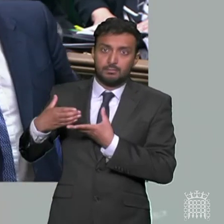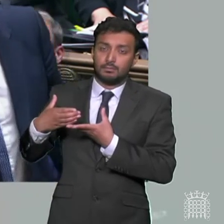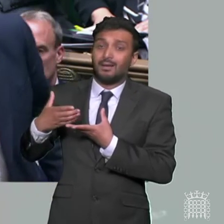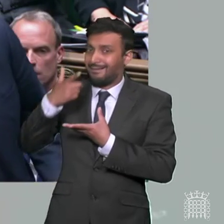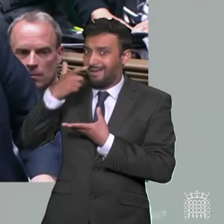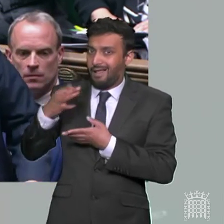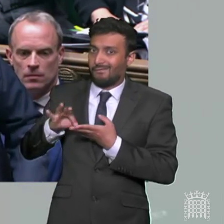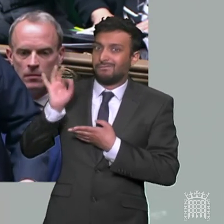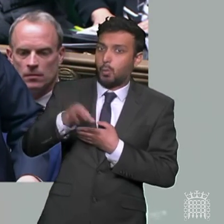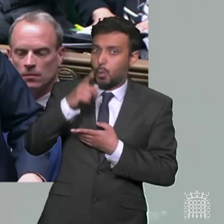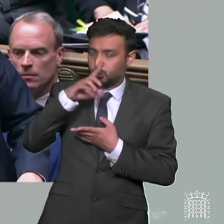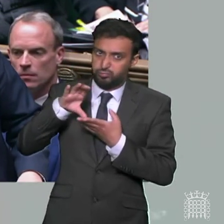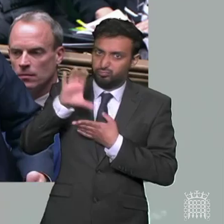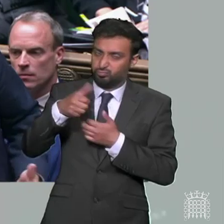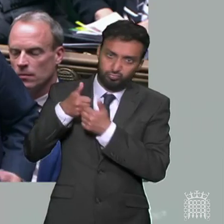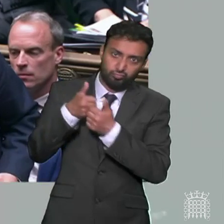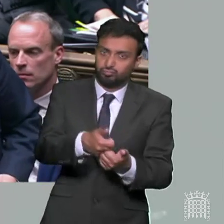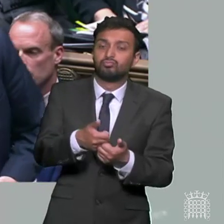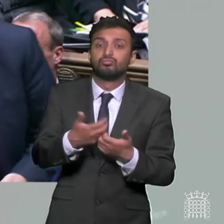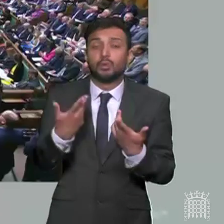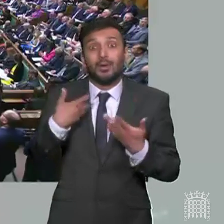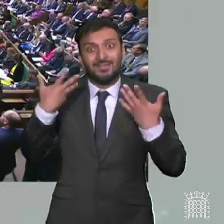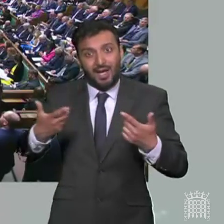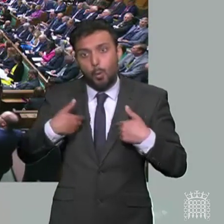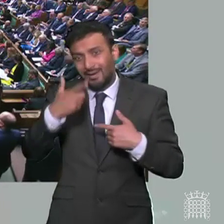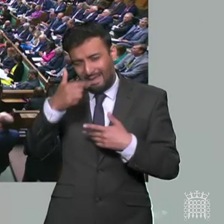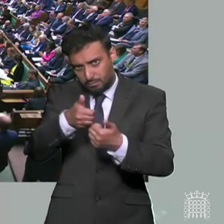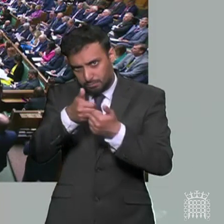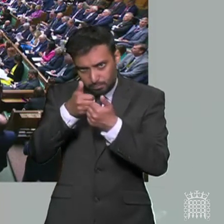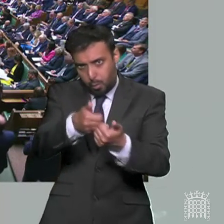It would not have been possible if we had listened to the Labour party during covid.